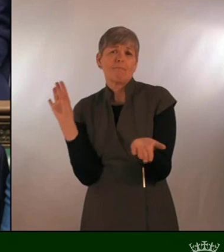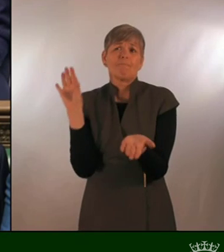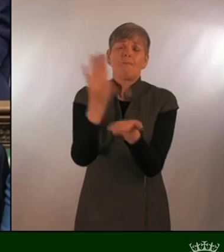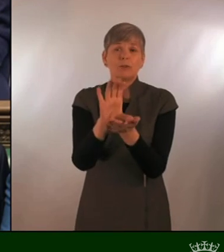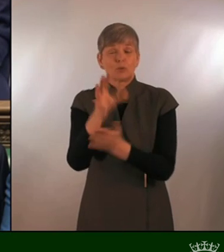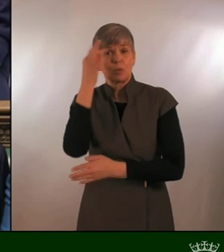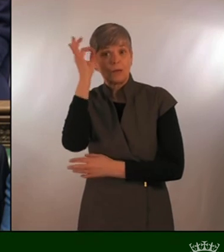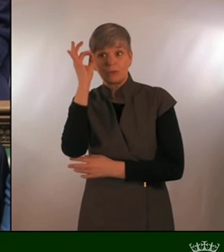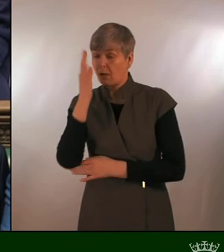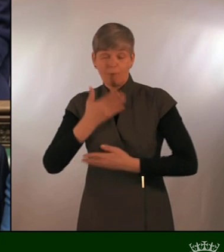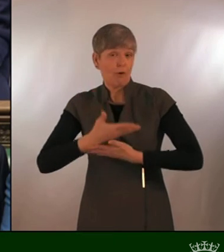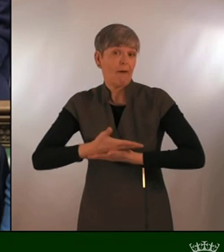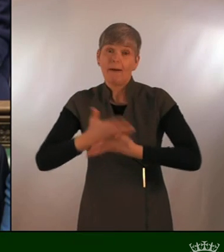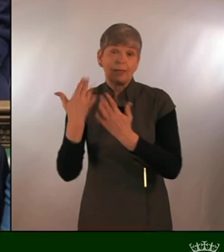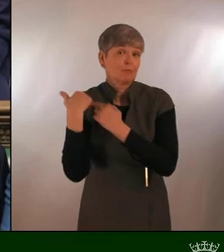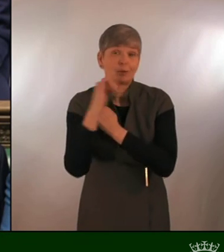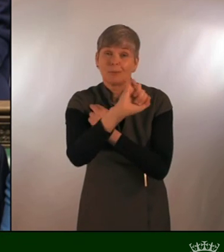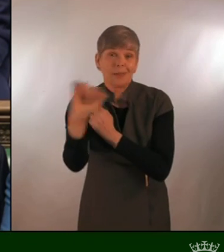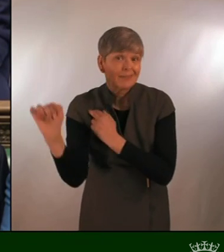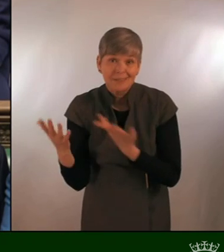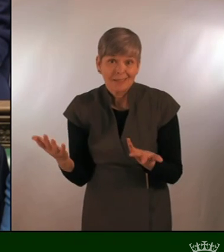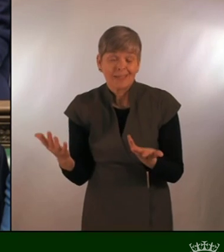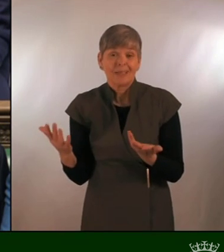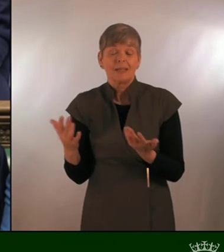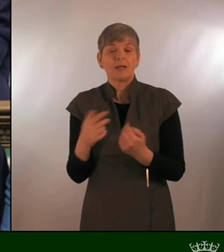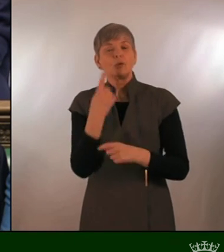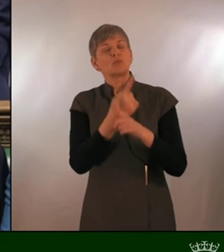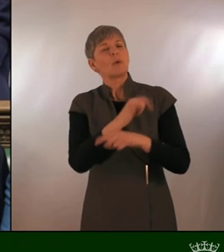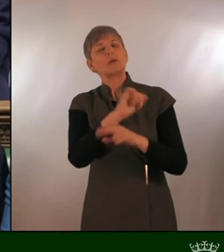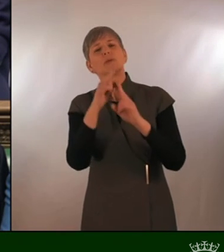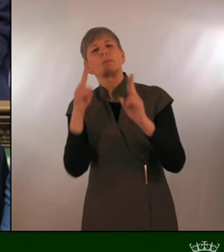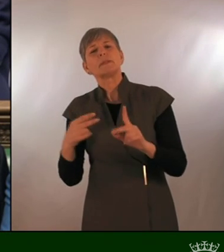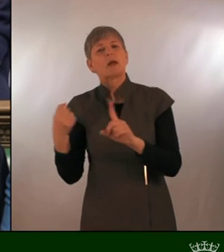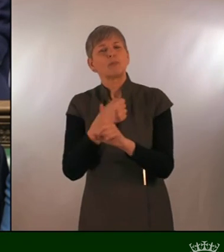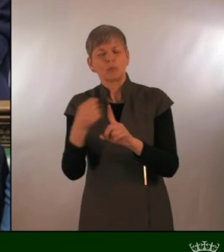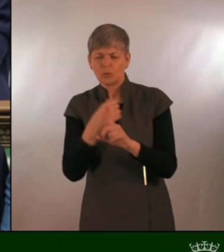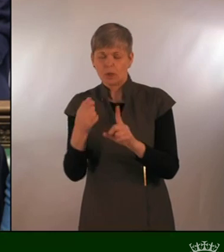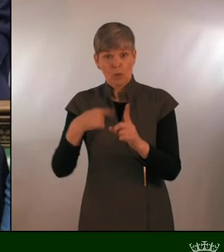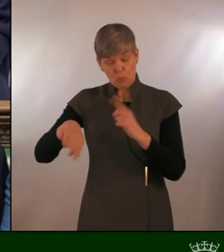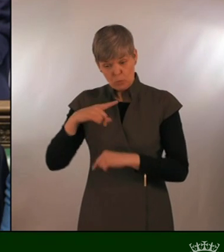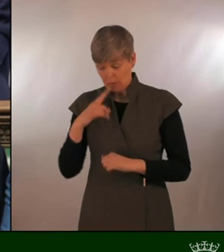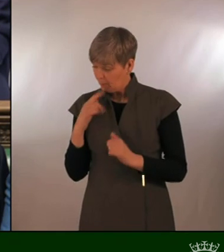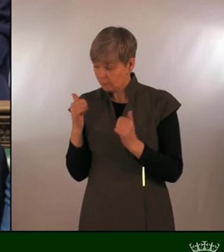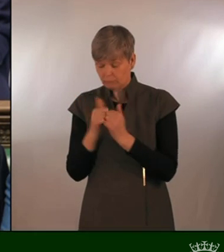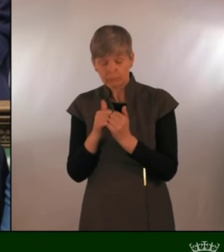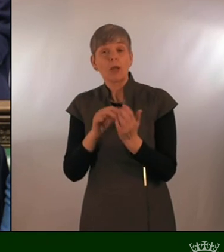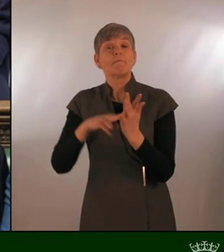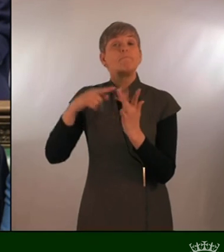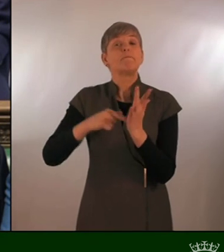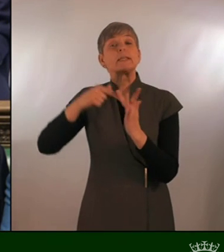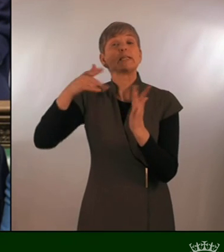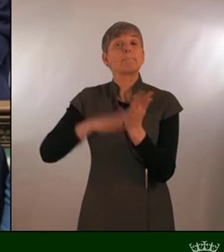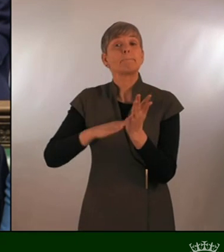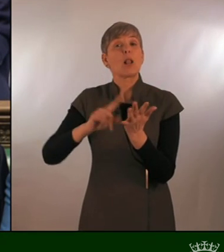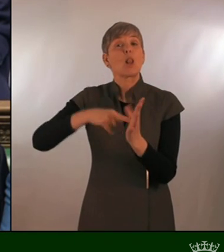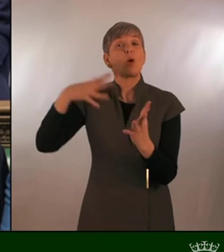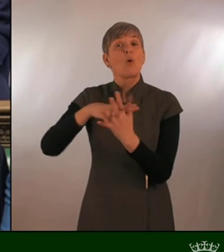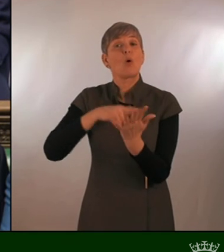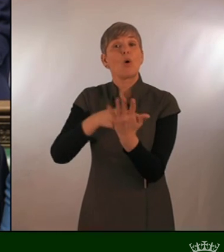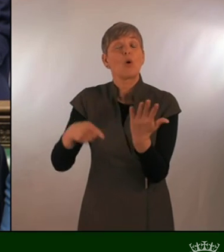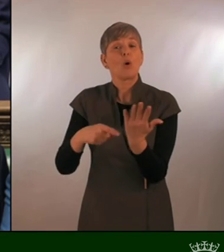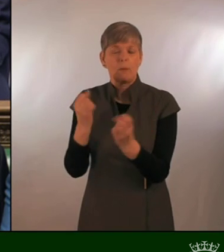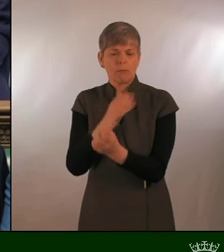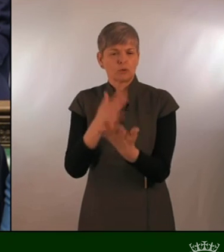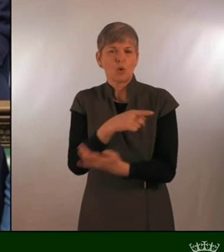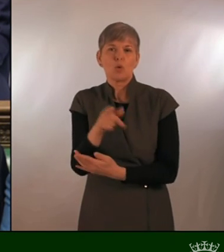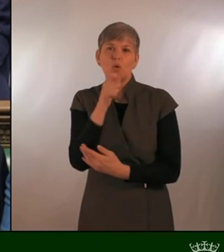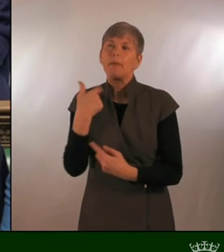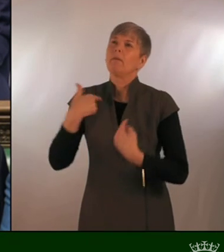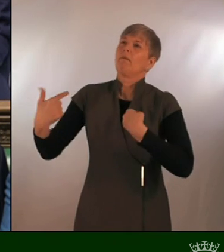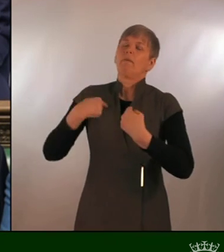The right honourable Gentleman talks about domestic abuse, and we are committed to bringing forward a victims’ law, to guarantee the rights of victims.